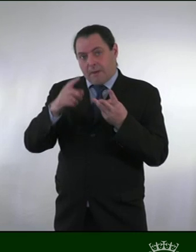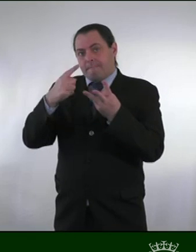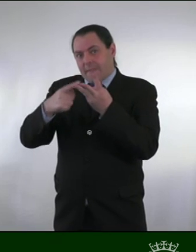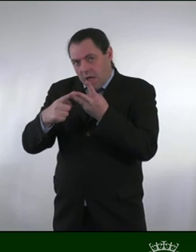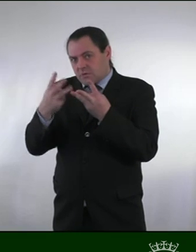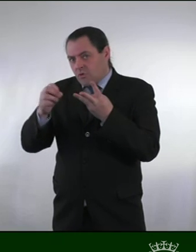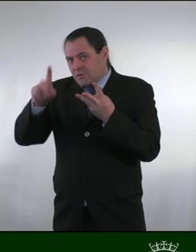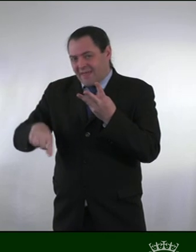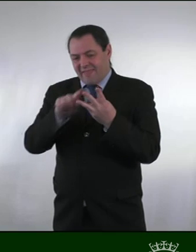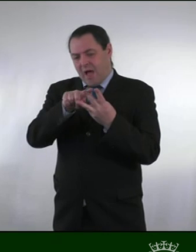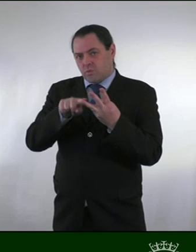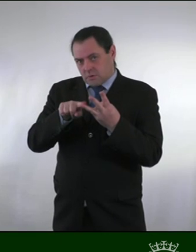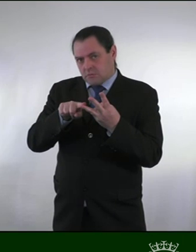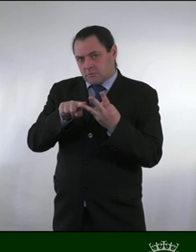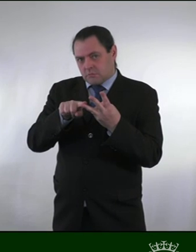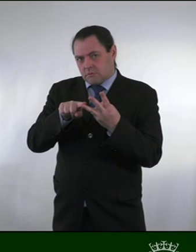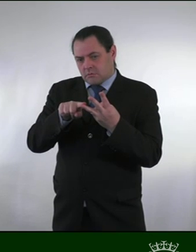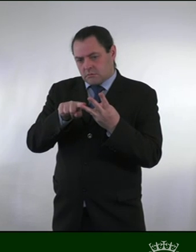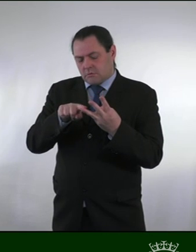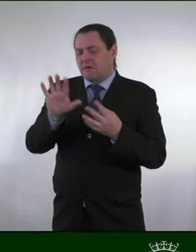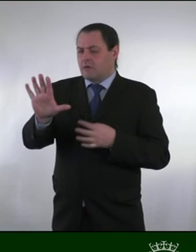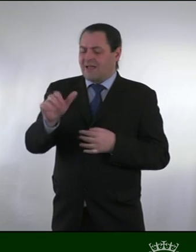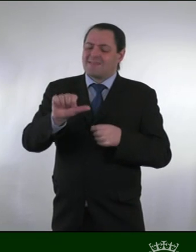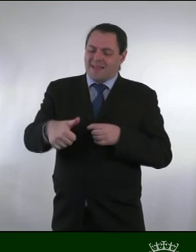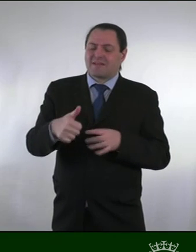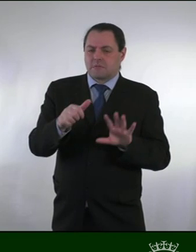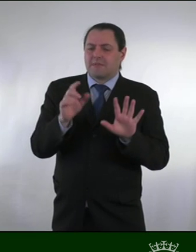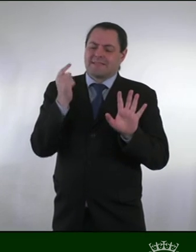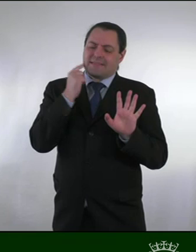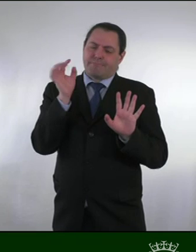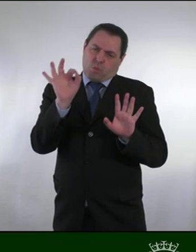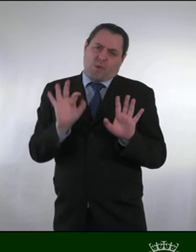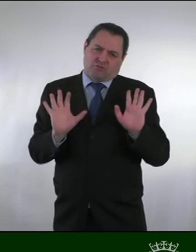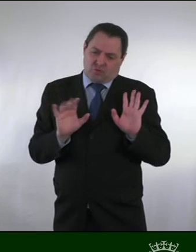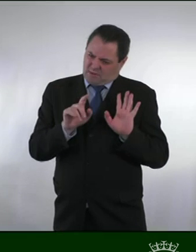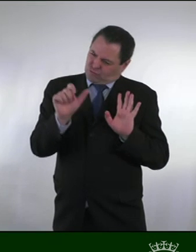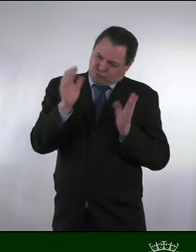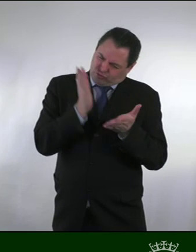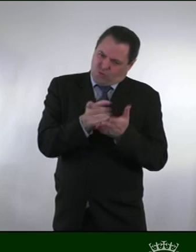Prime Minister, let me try the next most simple question that you would have asked of anyone briefing you.